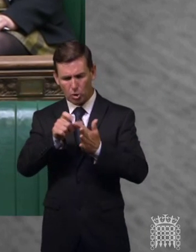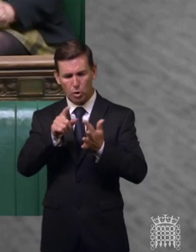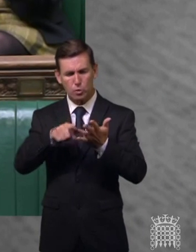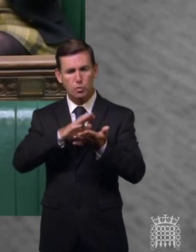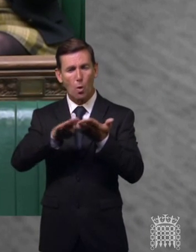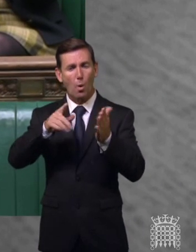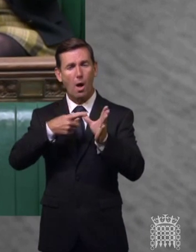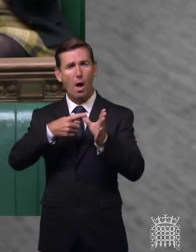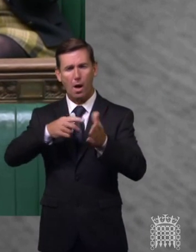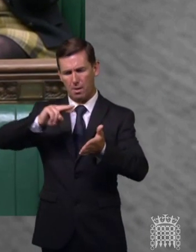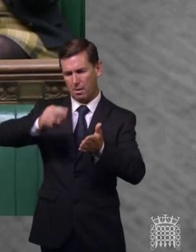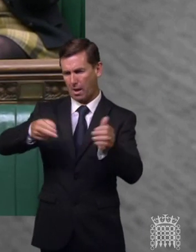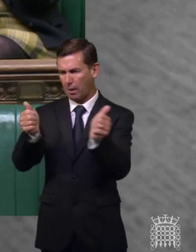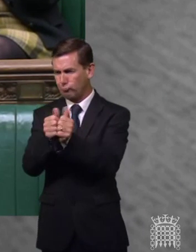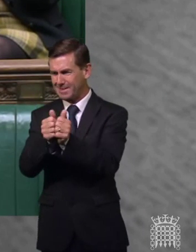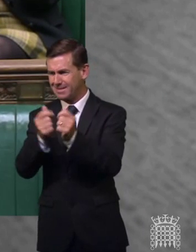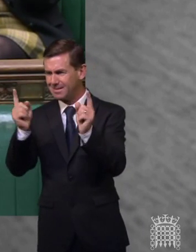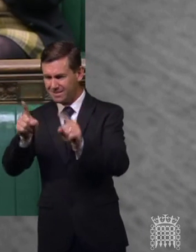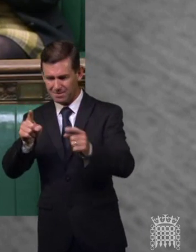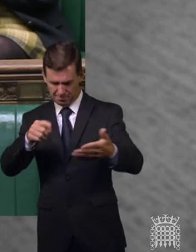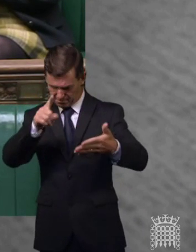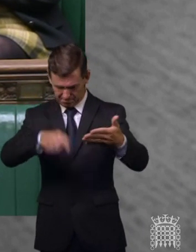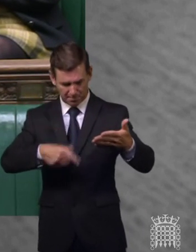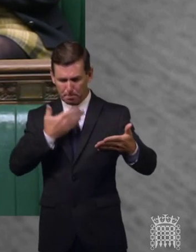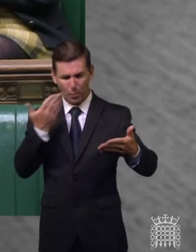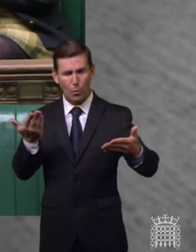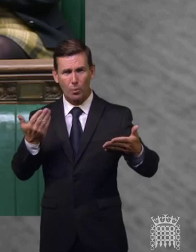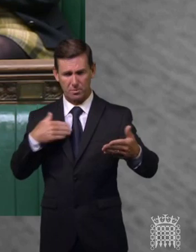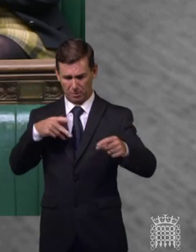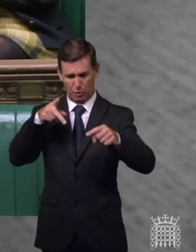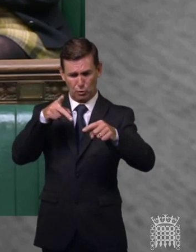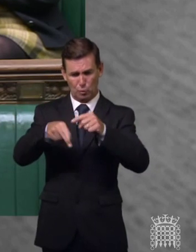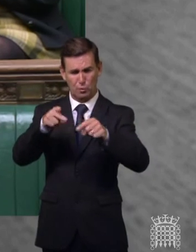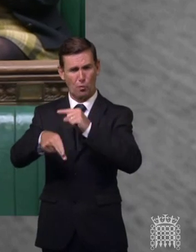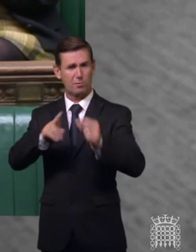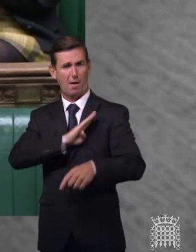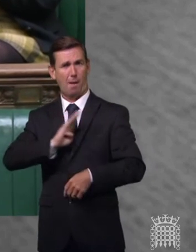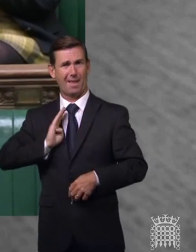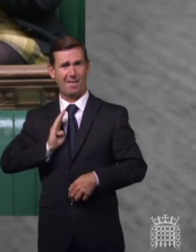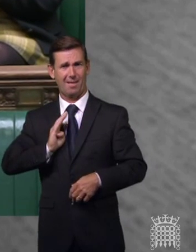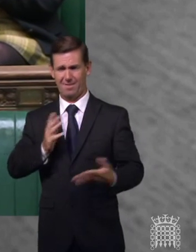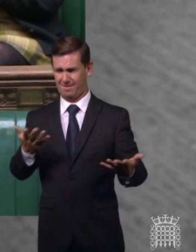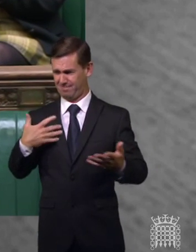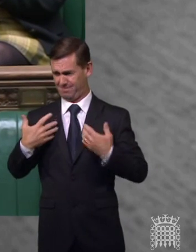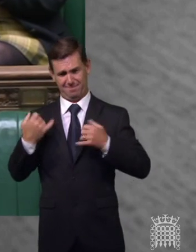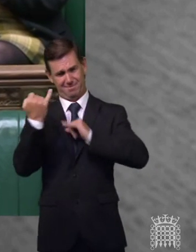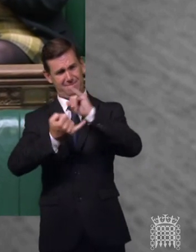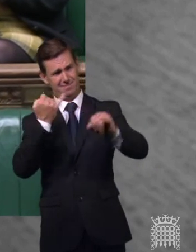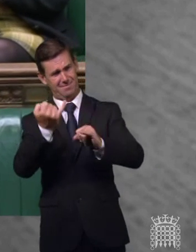It did cut the size of the Army—the very force that we are now relying on—and we criticised that at the time.